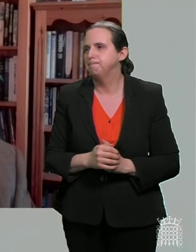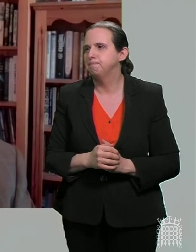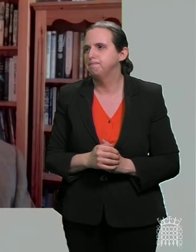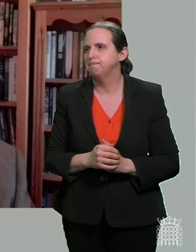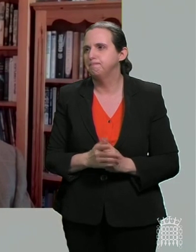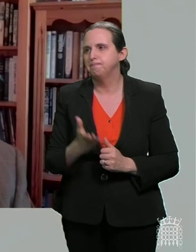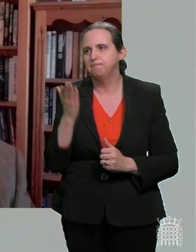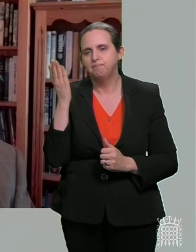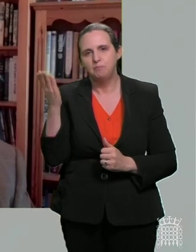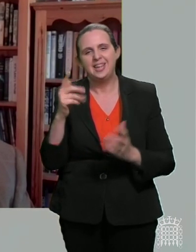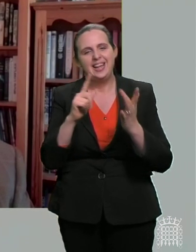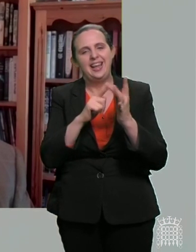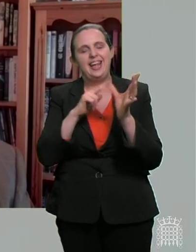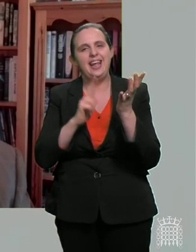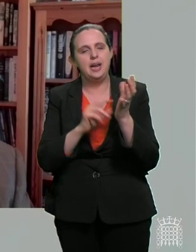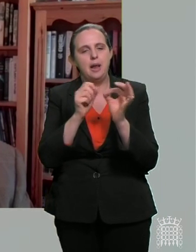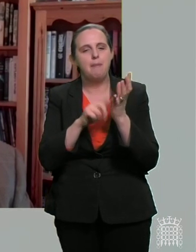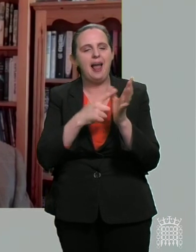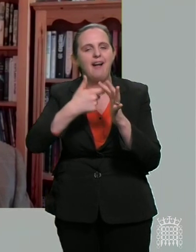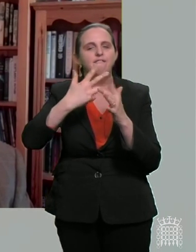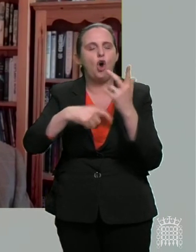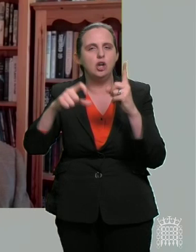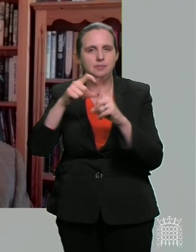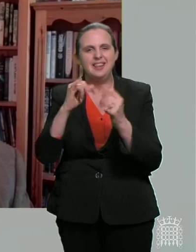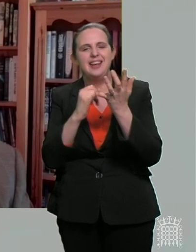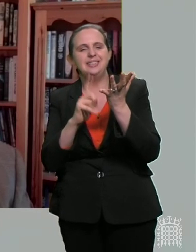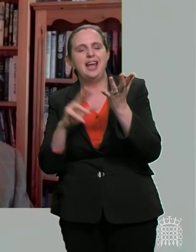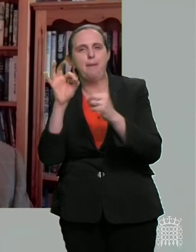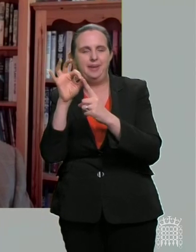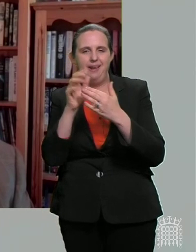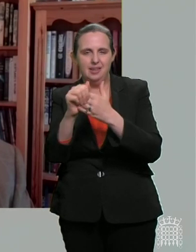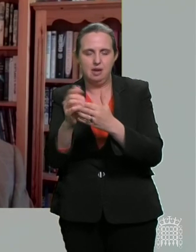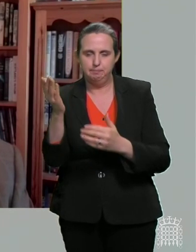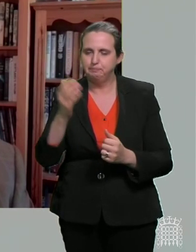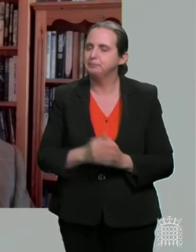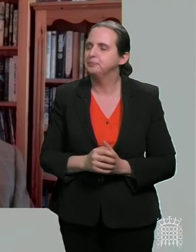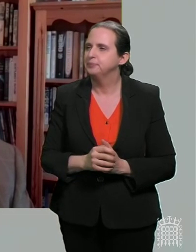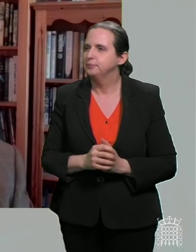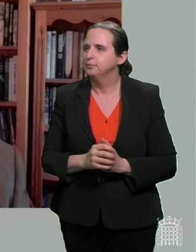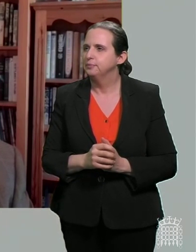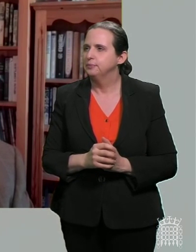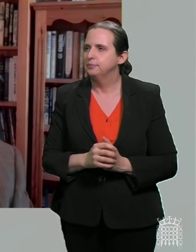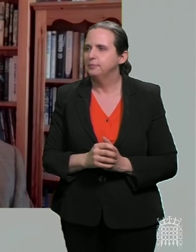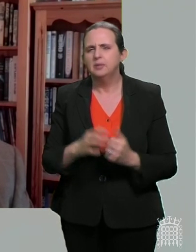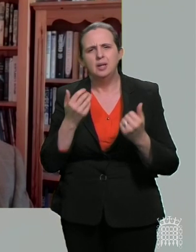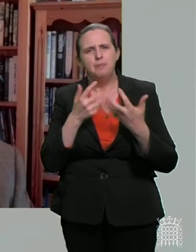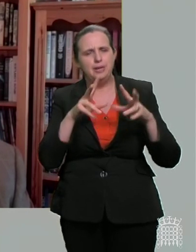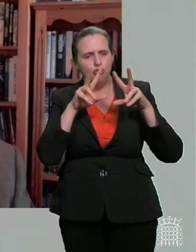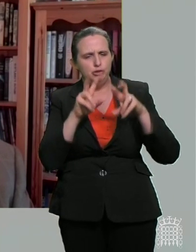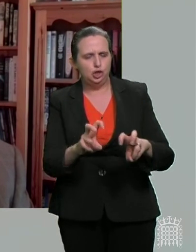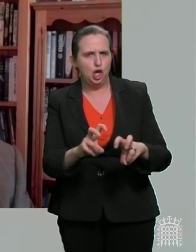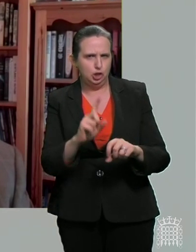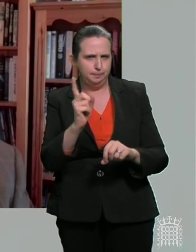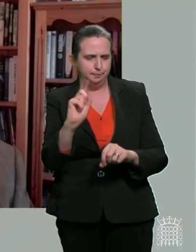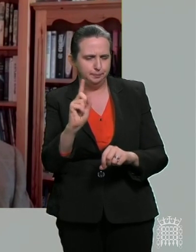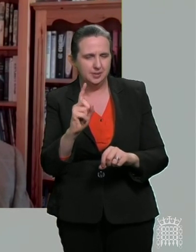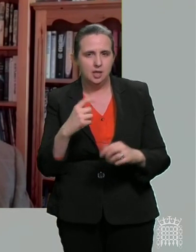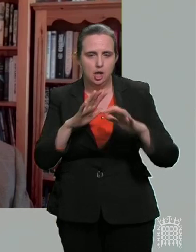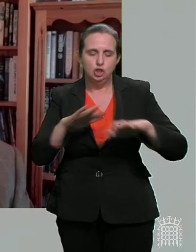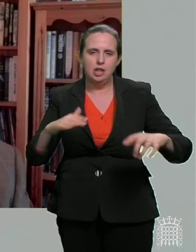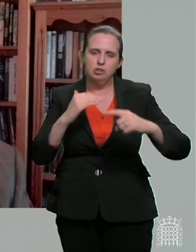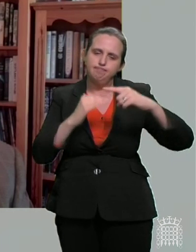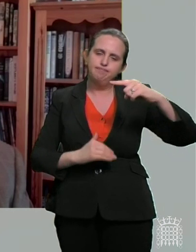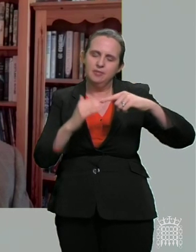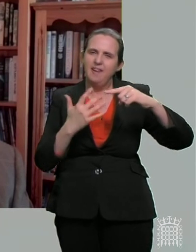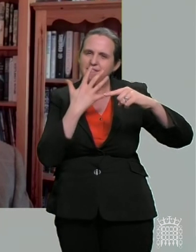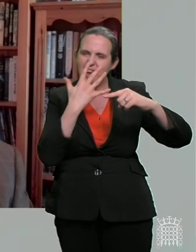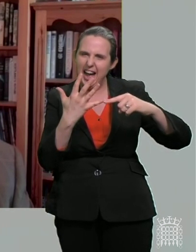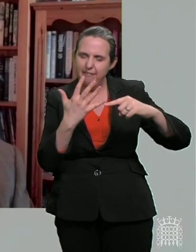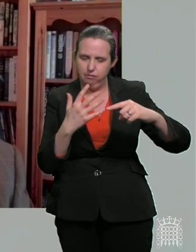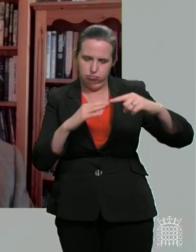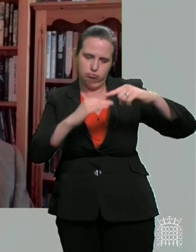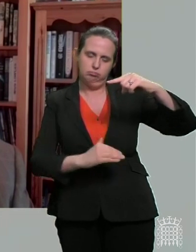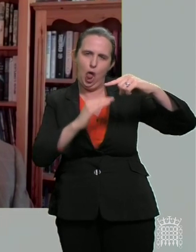New research from the Joseph Rowntree Foundation and the baby bank charity Little Village has revealed that 1.3 million children under five in the United Kingdom are living in poverty.